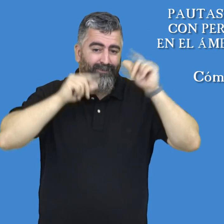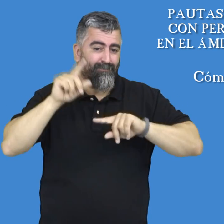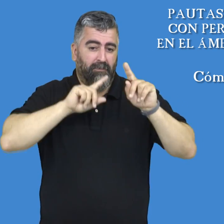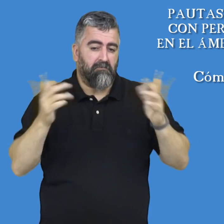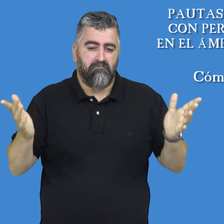problema